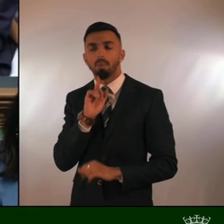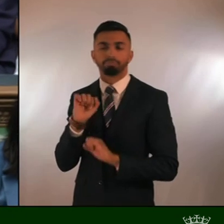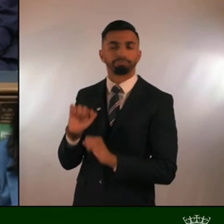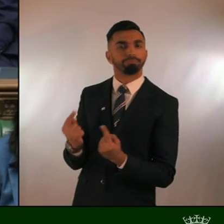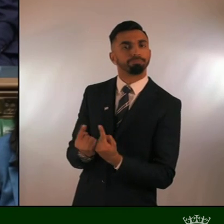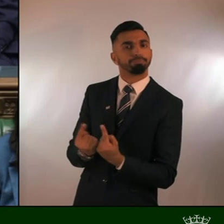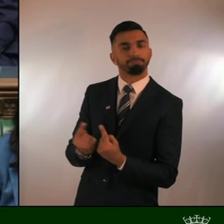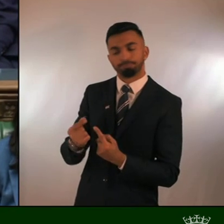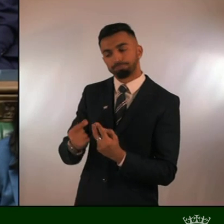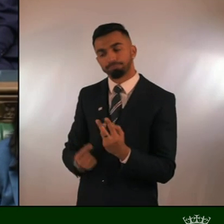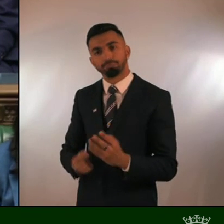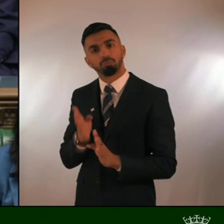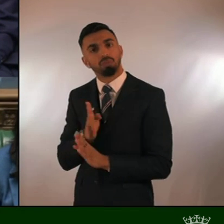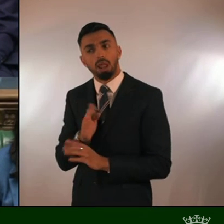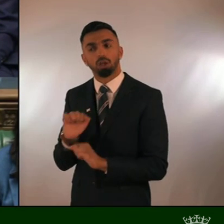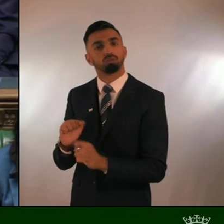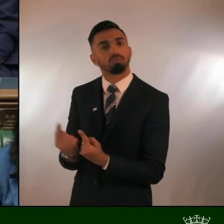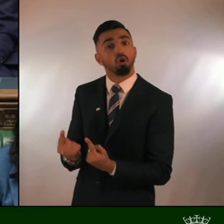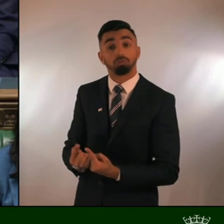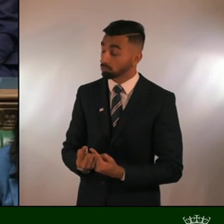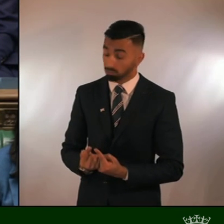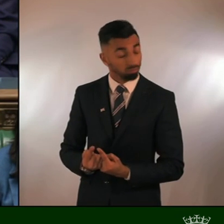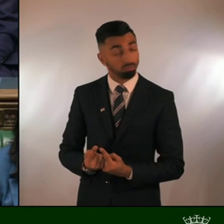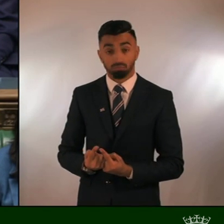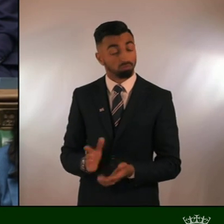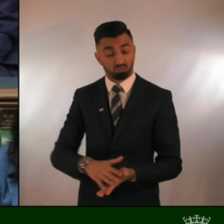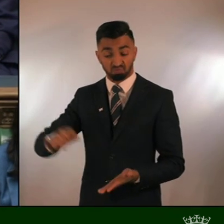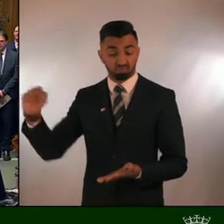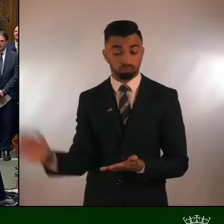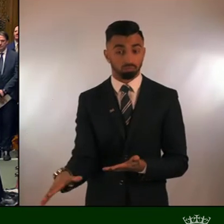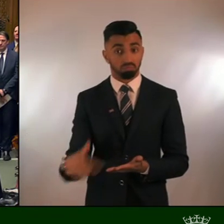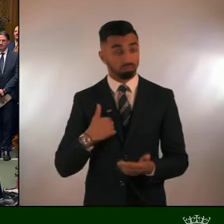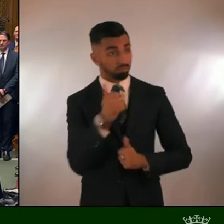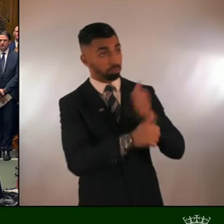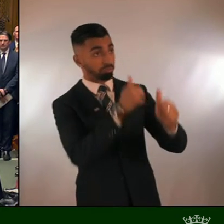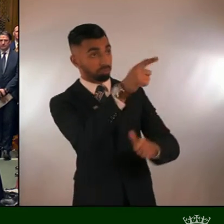I congratulate all honourable and right honourable Members who campaigned for this, including the former Member for Dewsbury who led the charge.